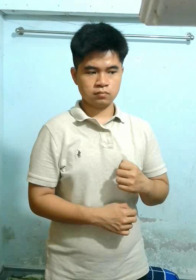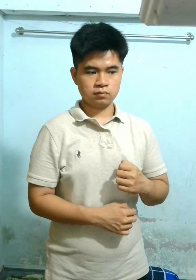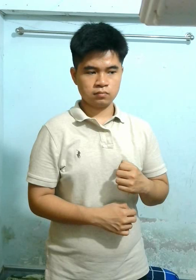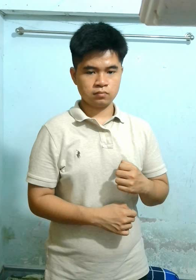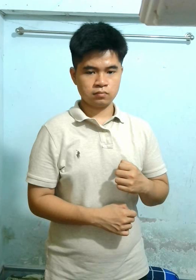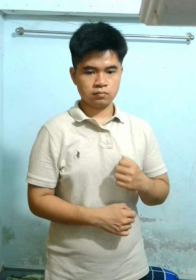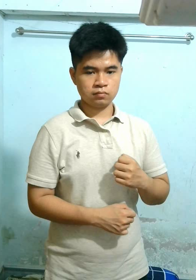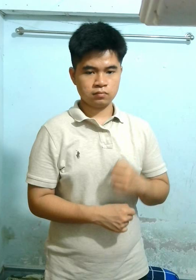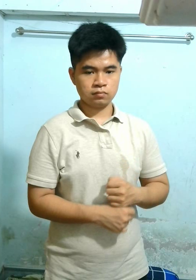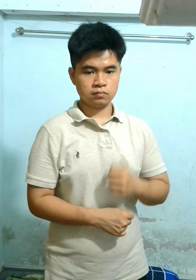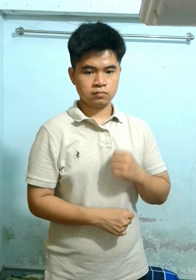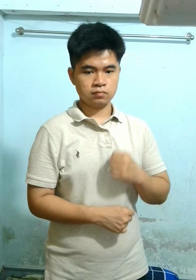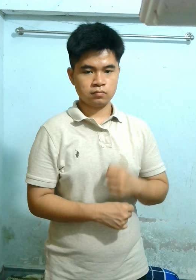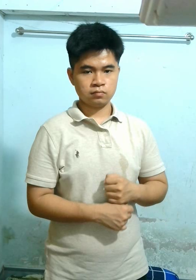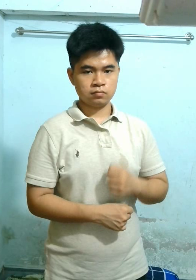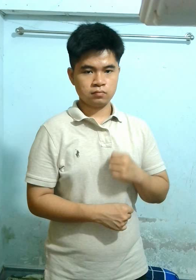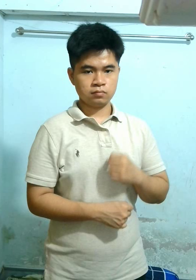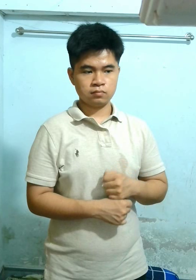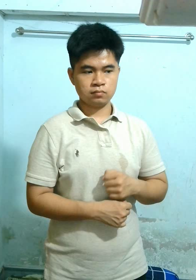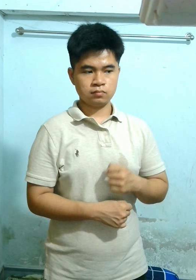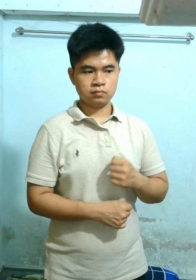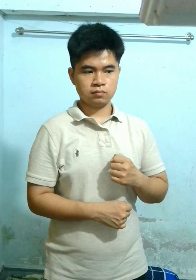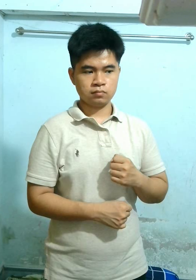cong viec